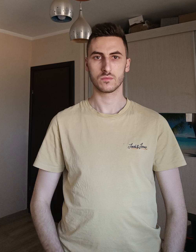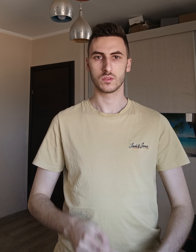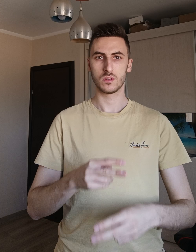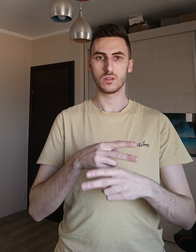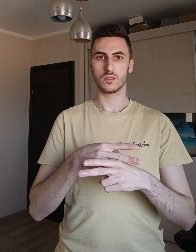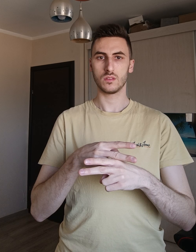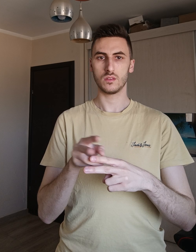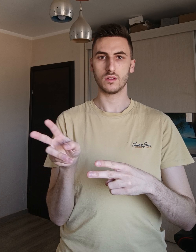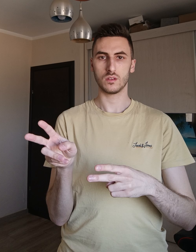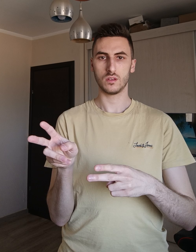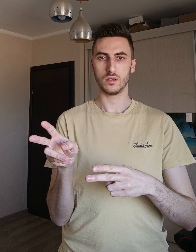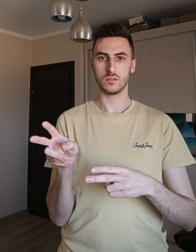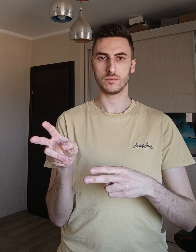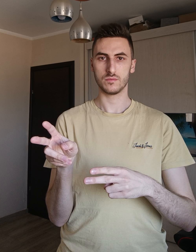נקי